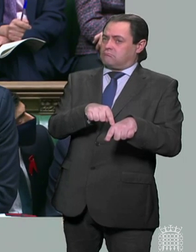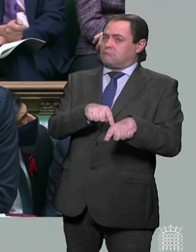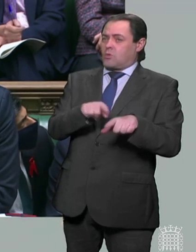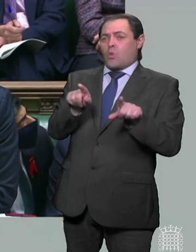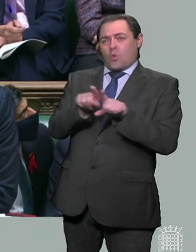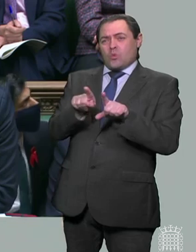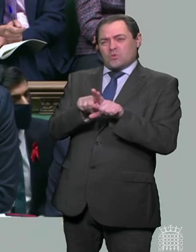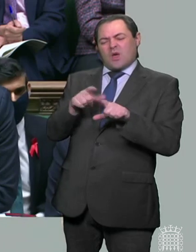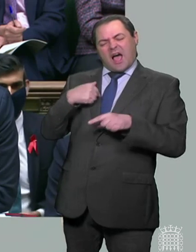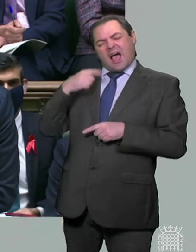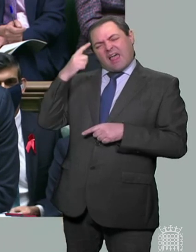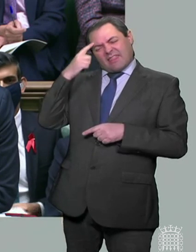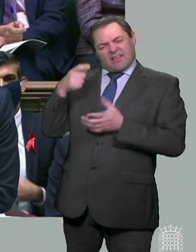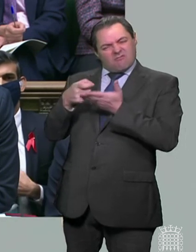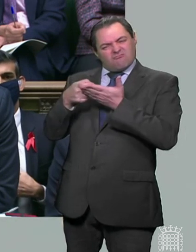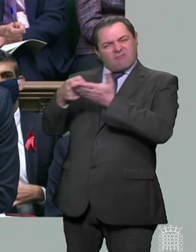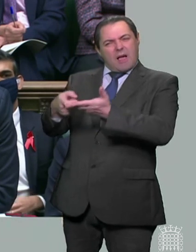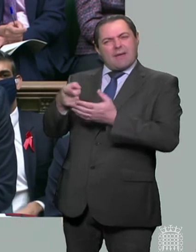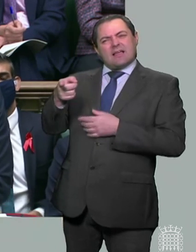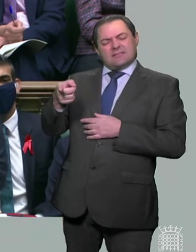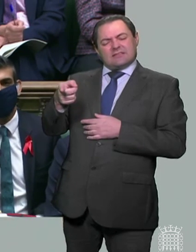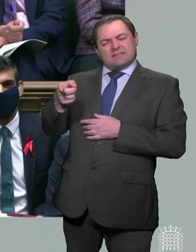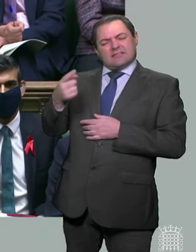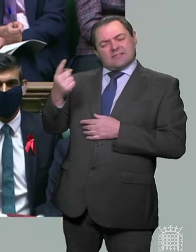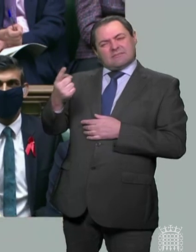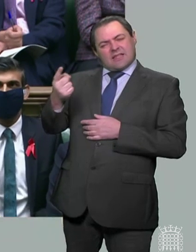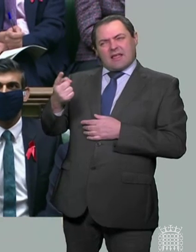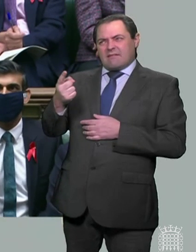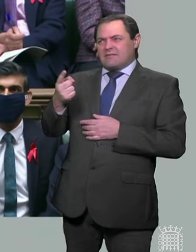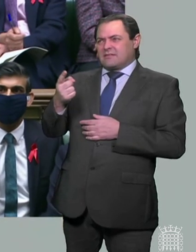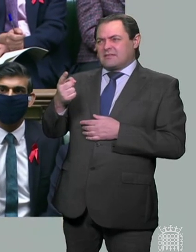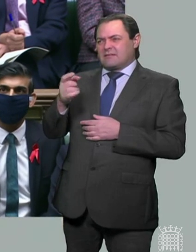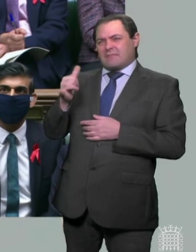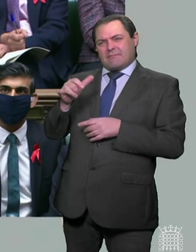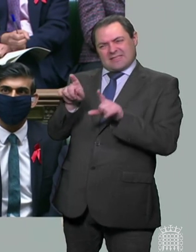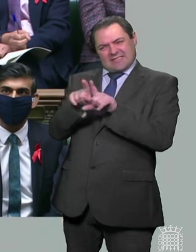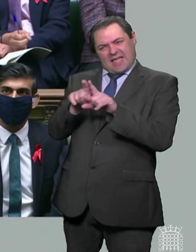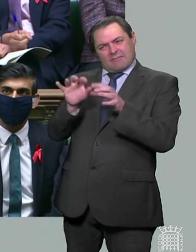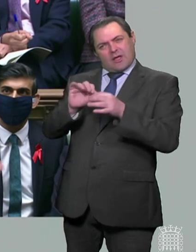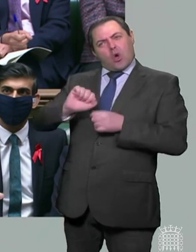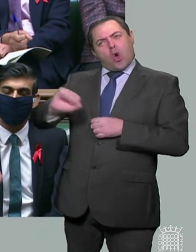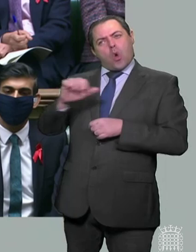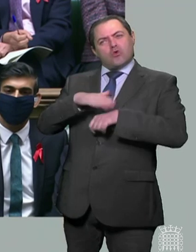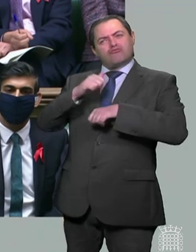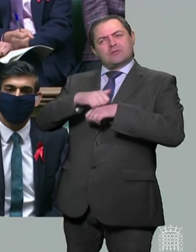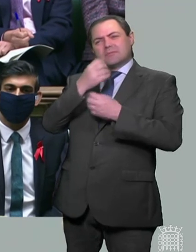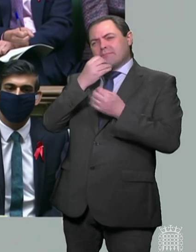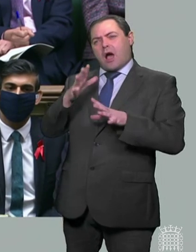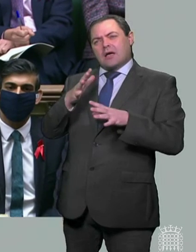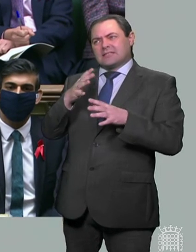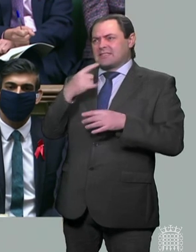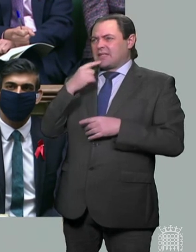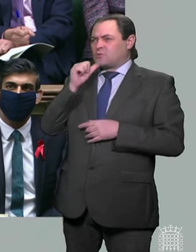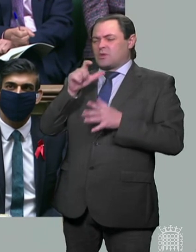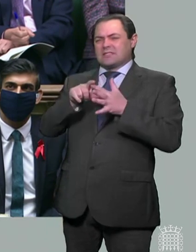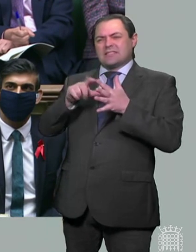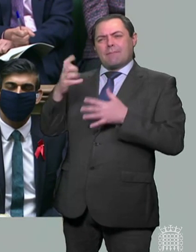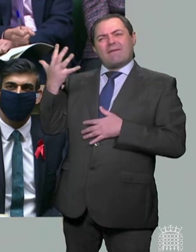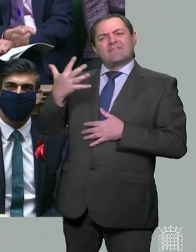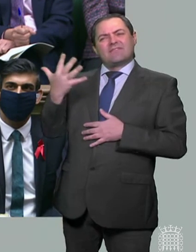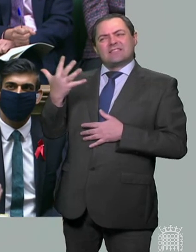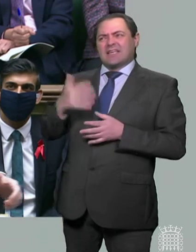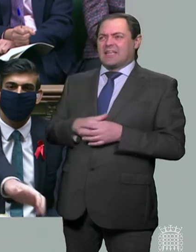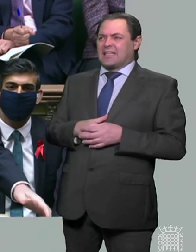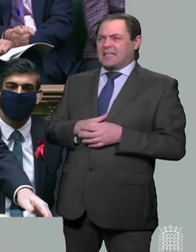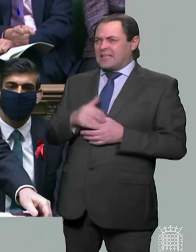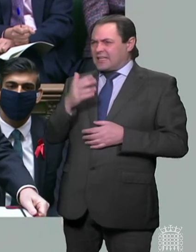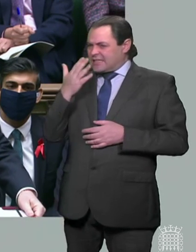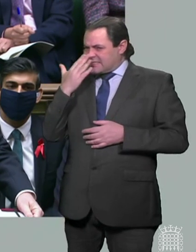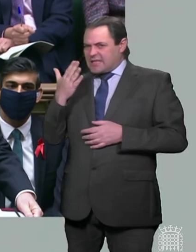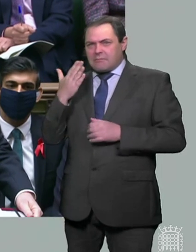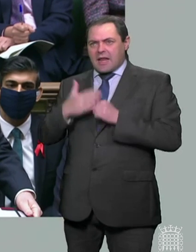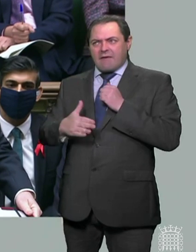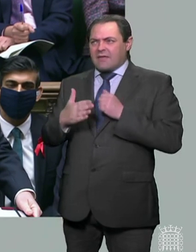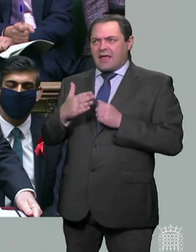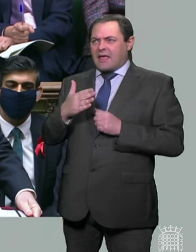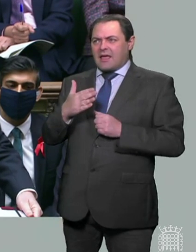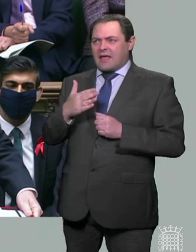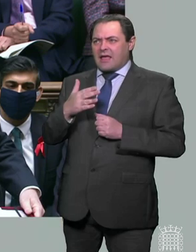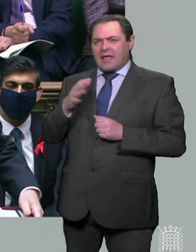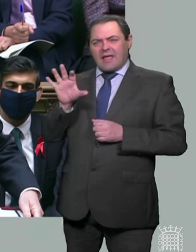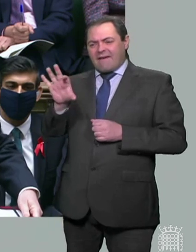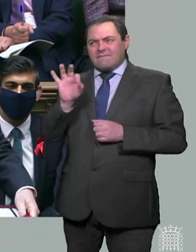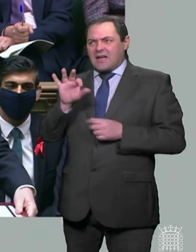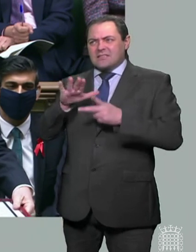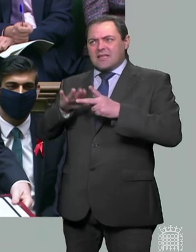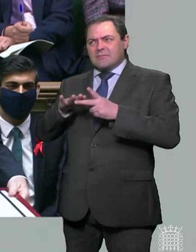10. May I recommend that he does the same with his own Christmas party, which is advertised for 15 December and to which, unaccountably, he has failed to invite the deputy Leader of the Opposition?